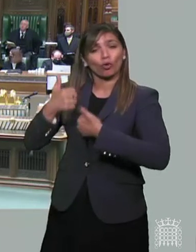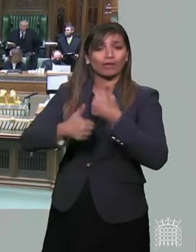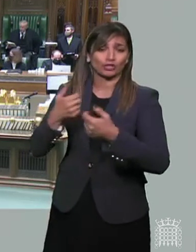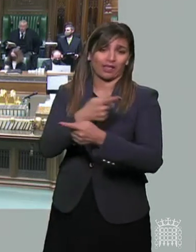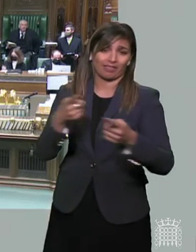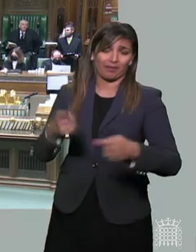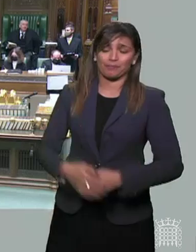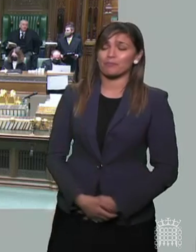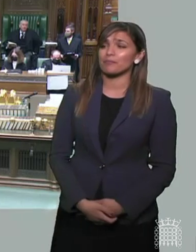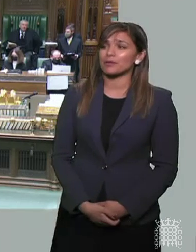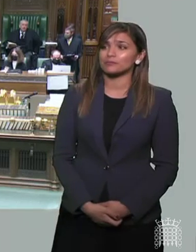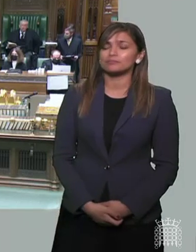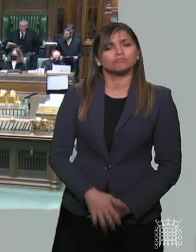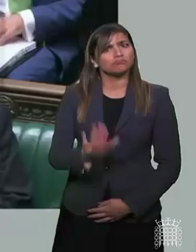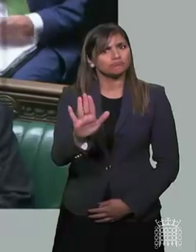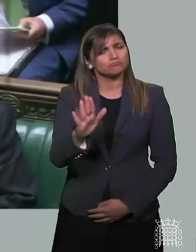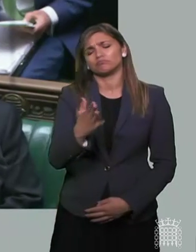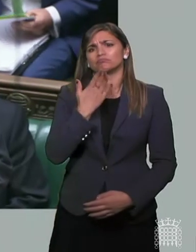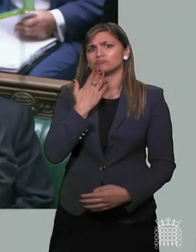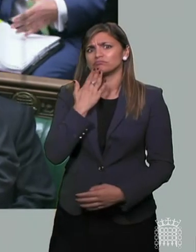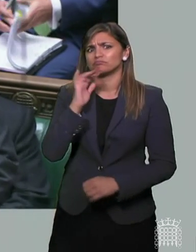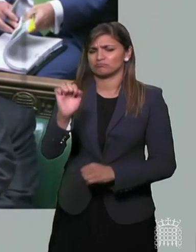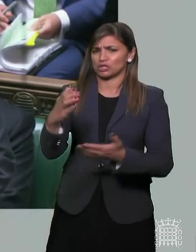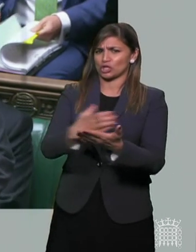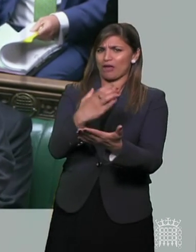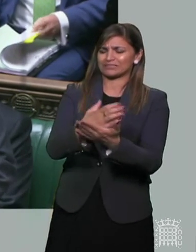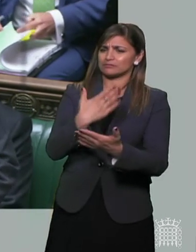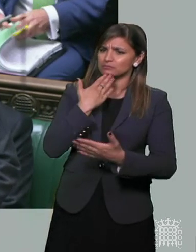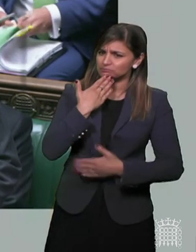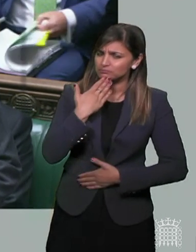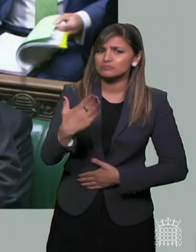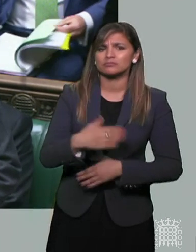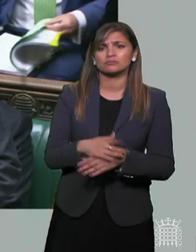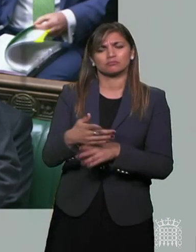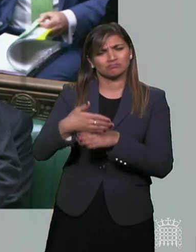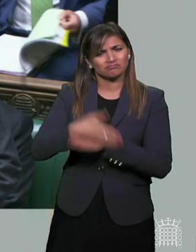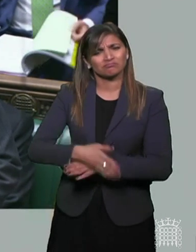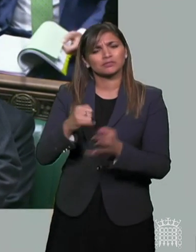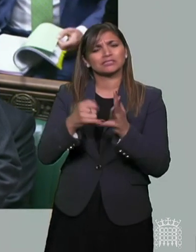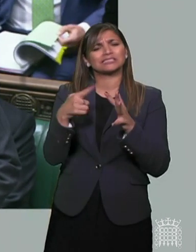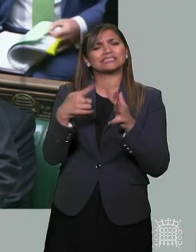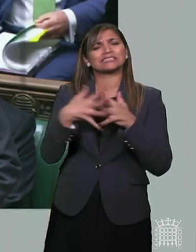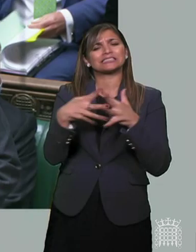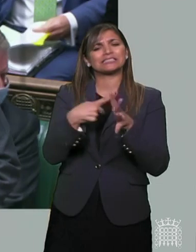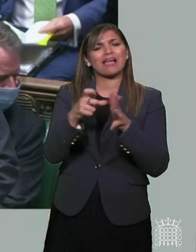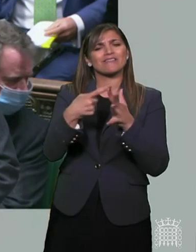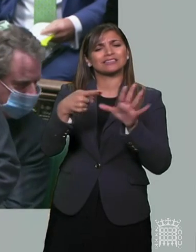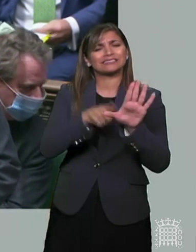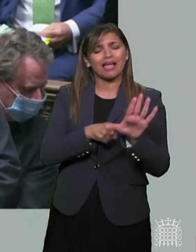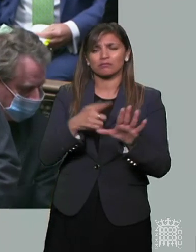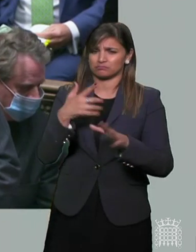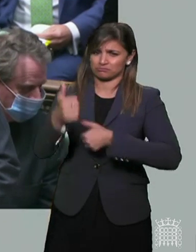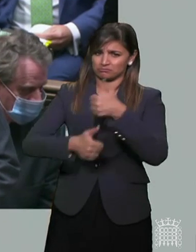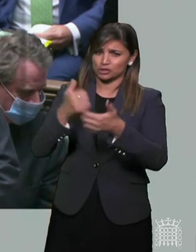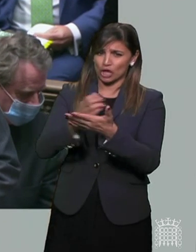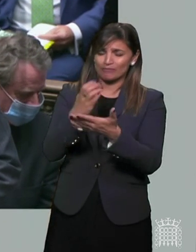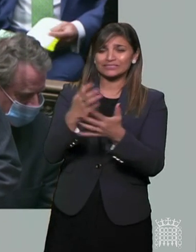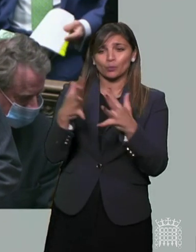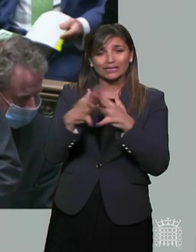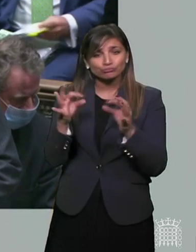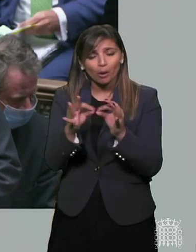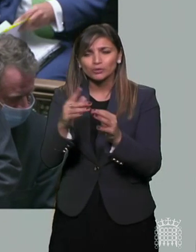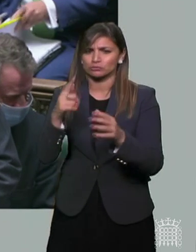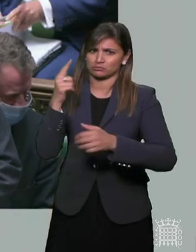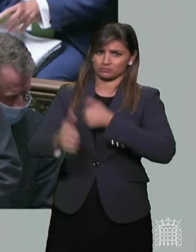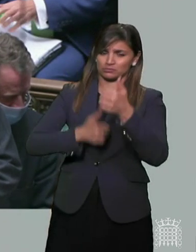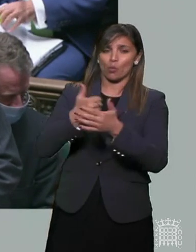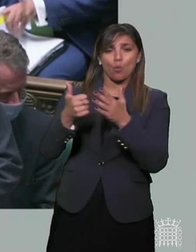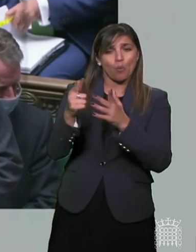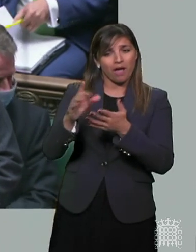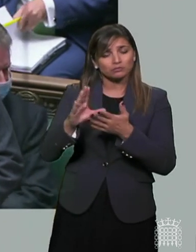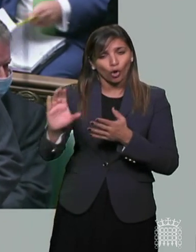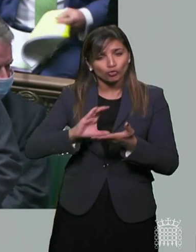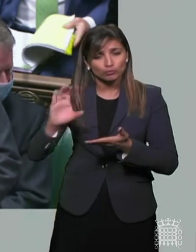I thank my honourable Friend for raising the work of Sewa Day and all the people of the West Bromwich Hindu community, who make an incredible contribution to this country.